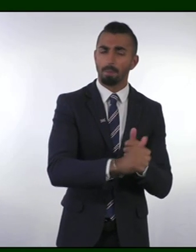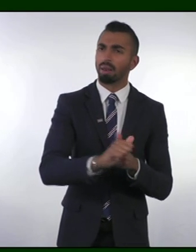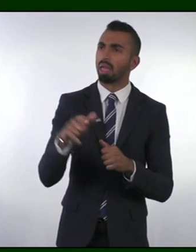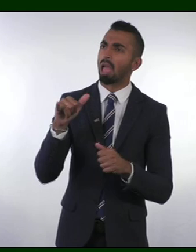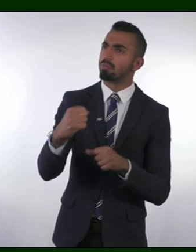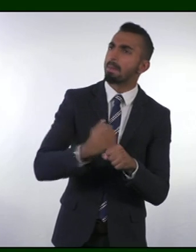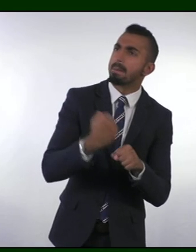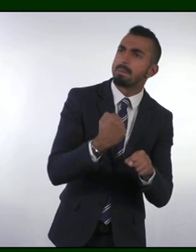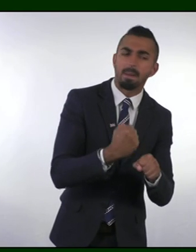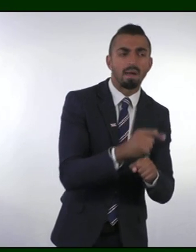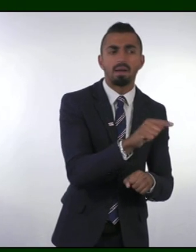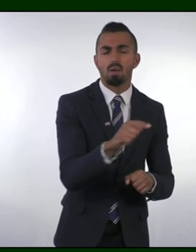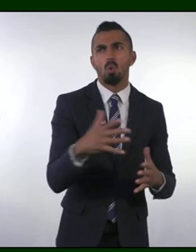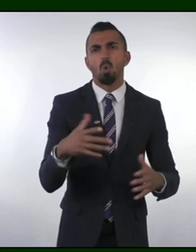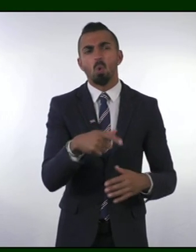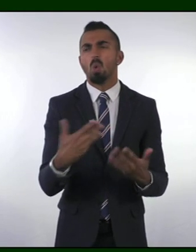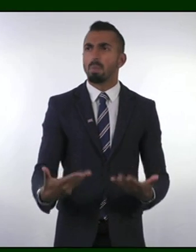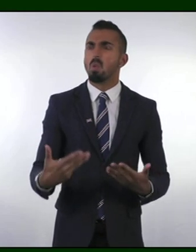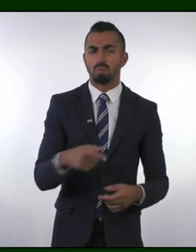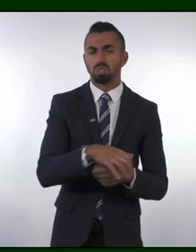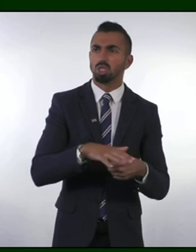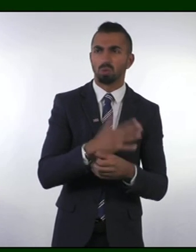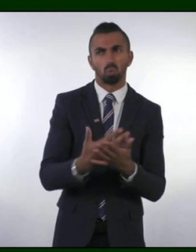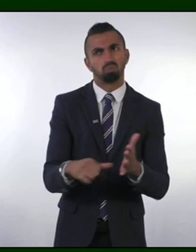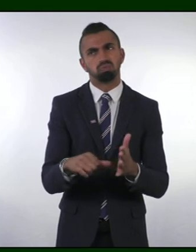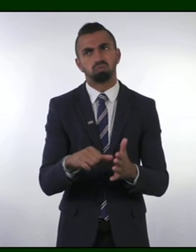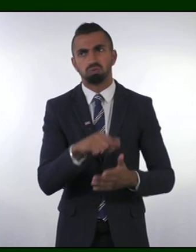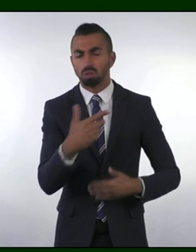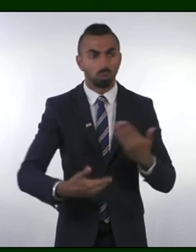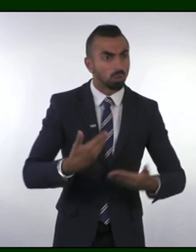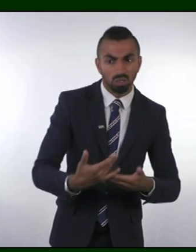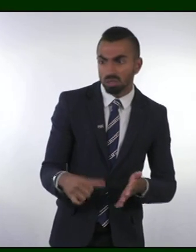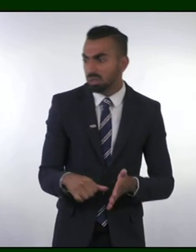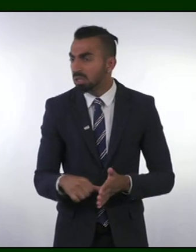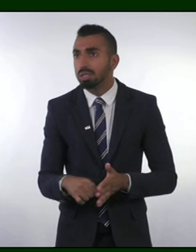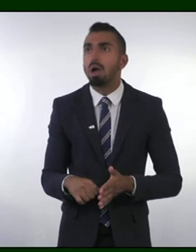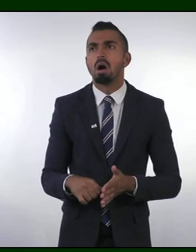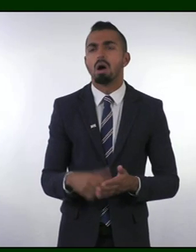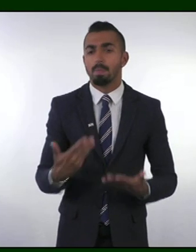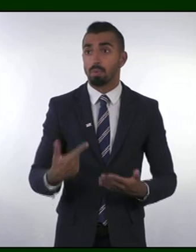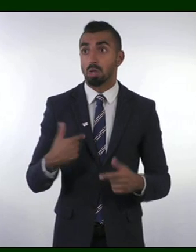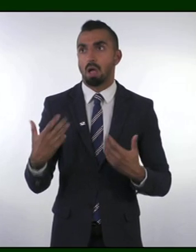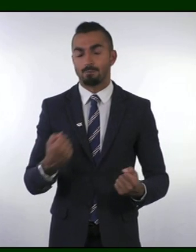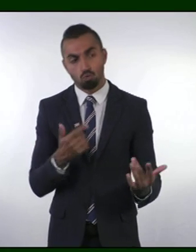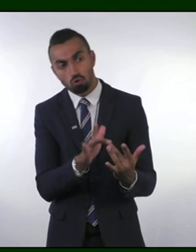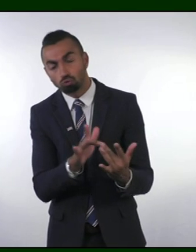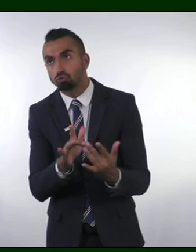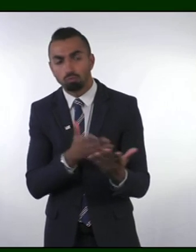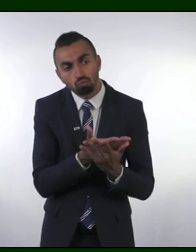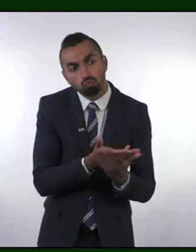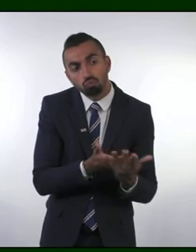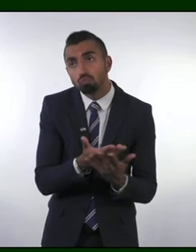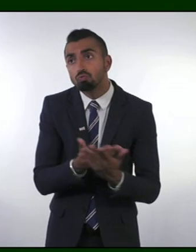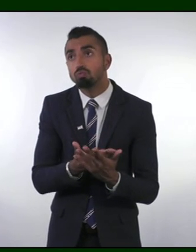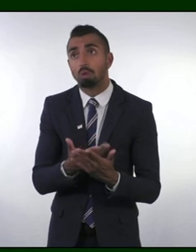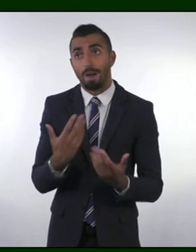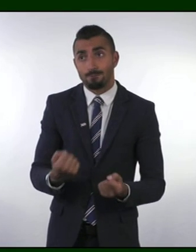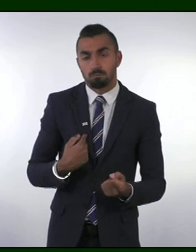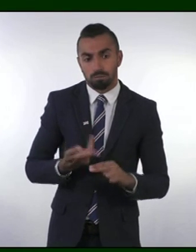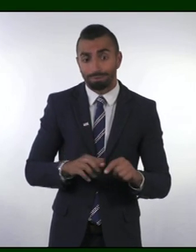I remain in close contact with the industry and with individual companies to understand what is happening, and if there are things that we can and should do, of course we will do them.